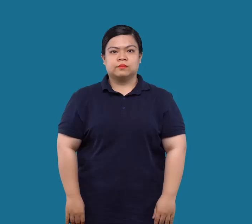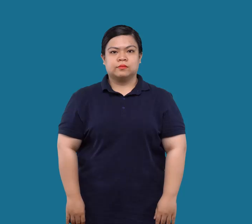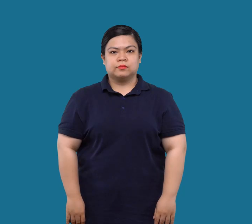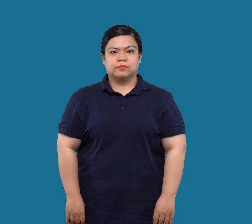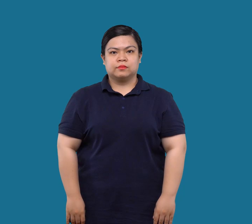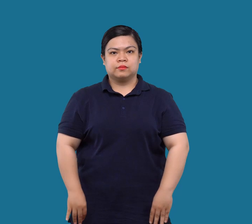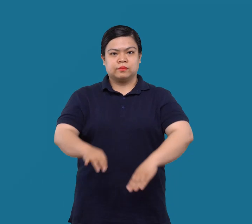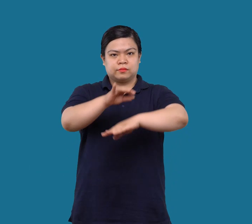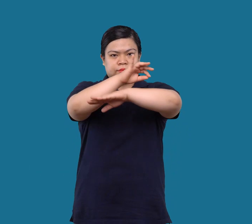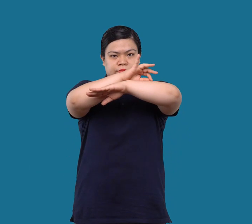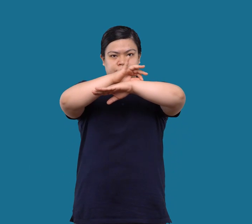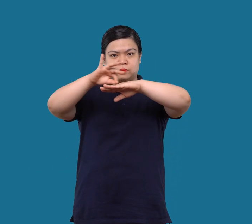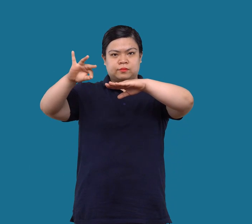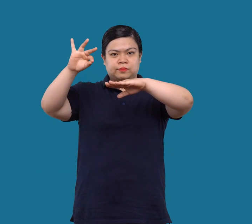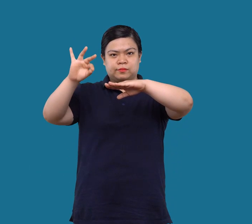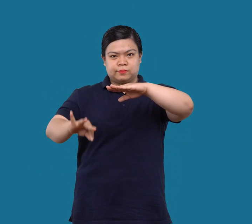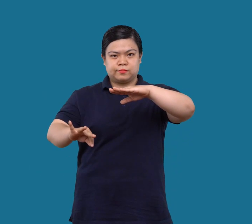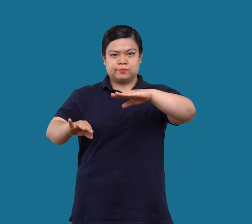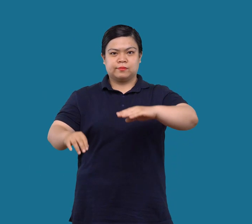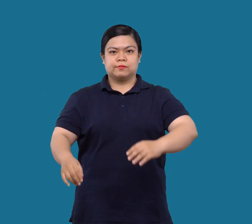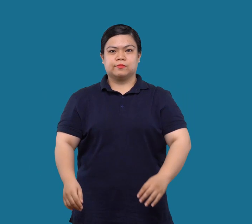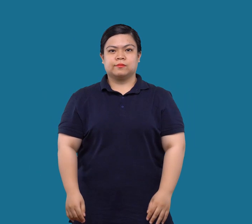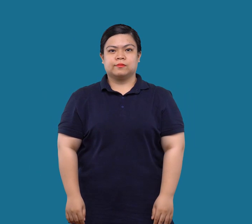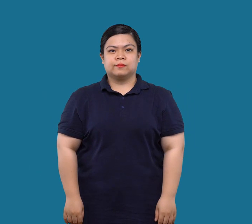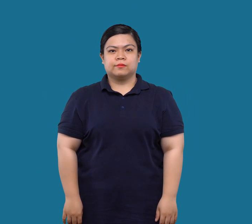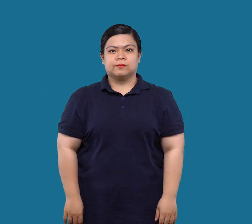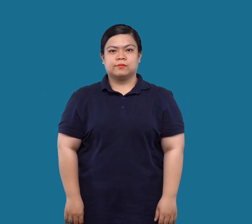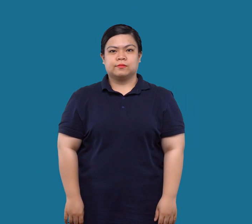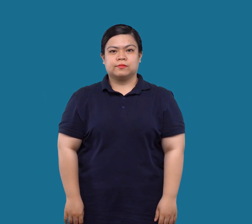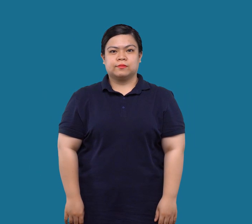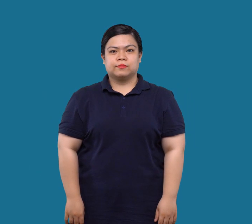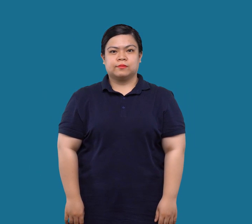thiết kế